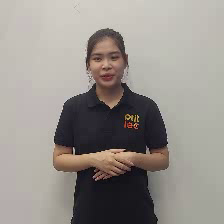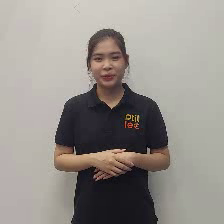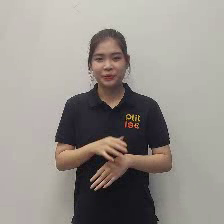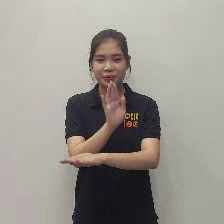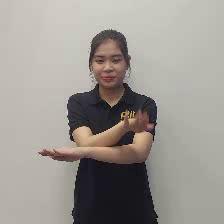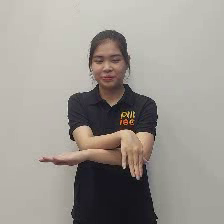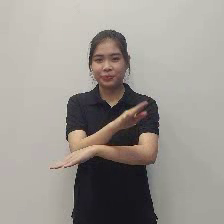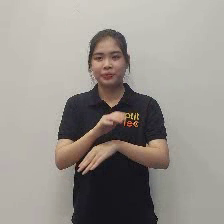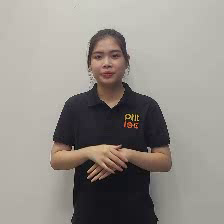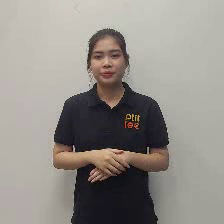Chiều